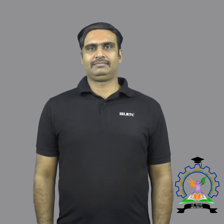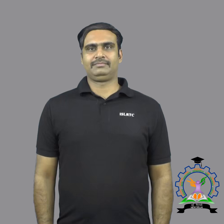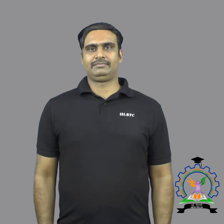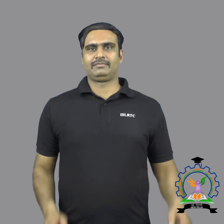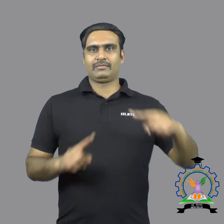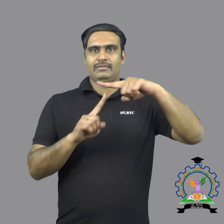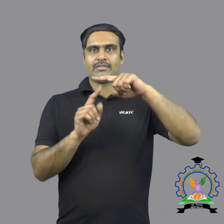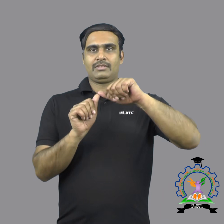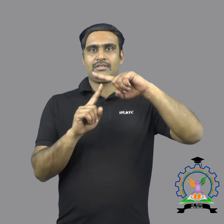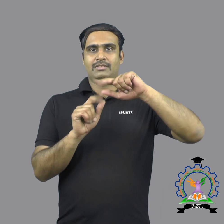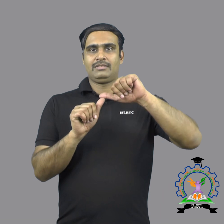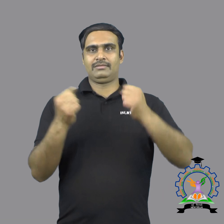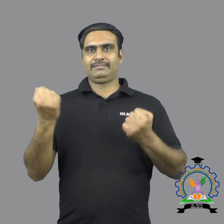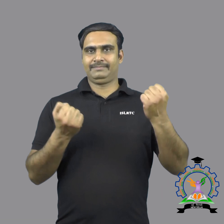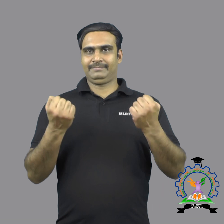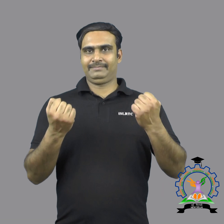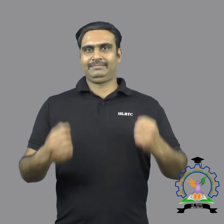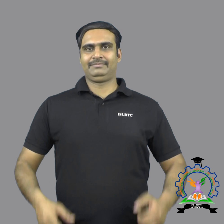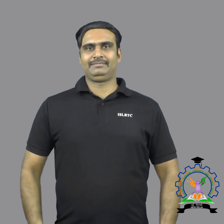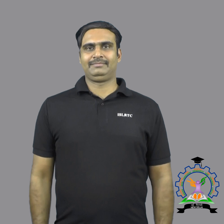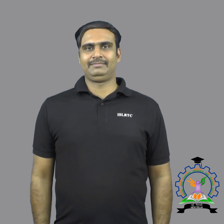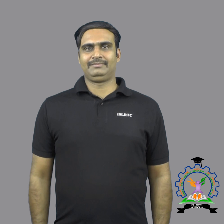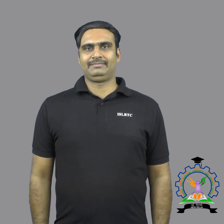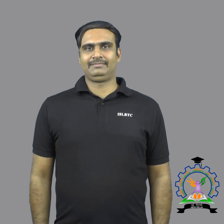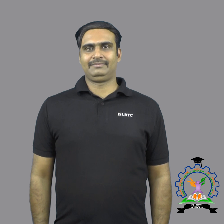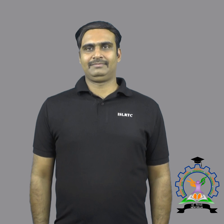Tata Car